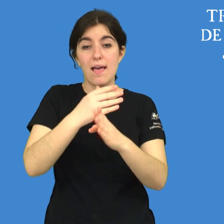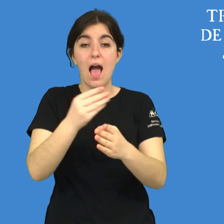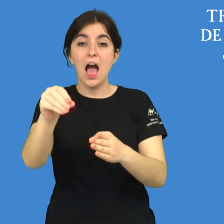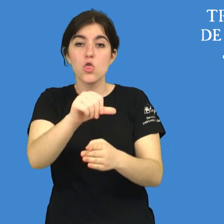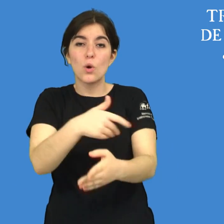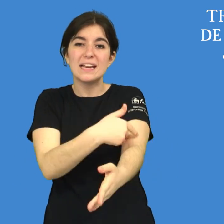azúcar